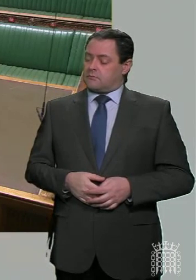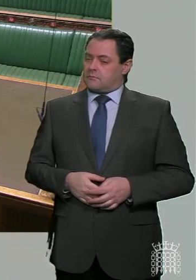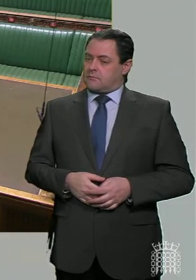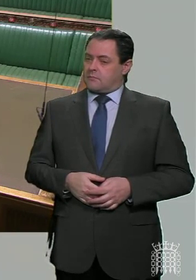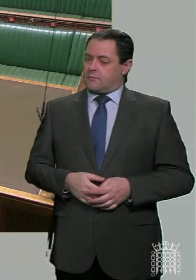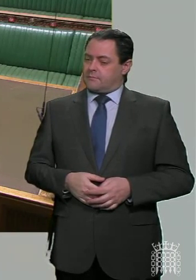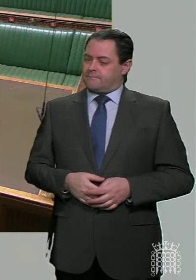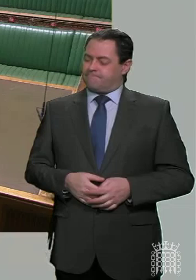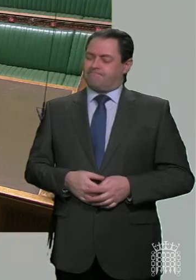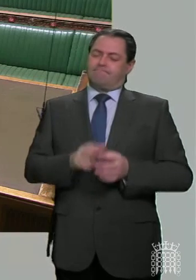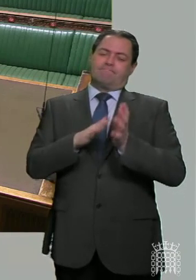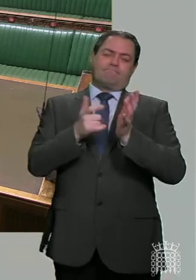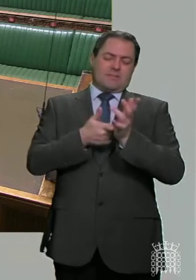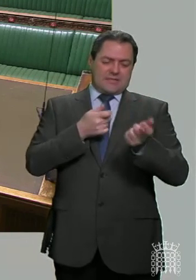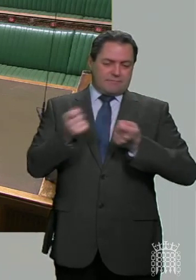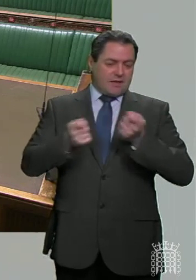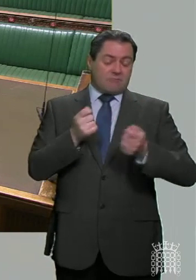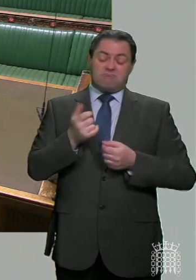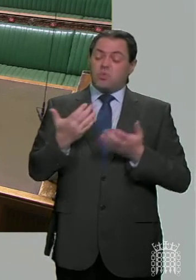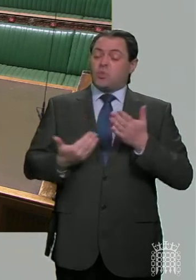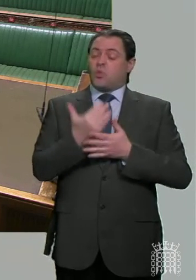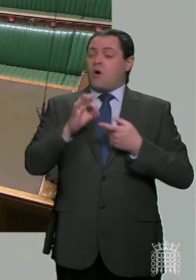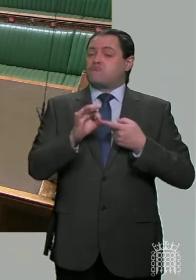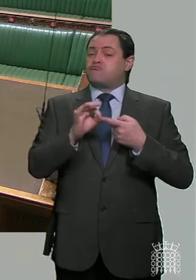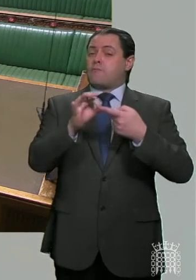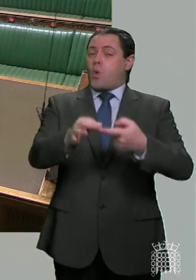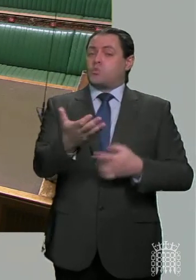We are always happy to look at new proposals.